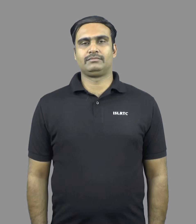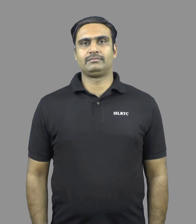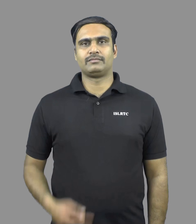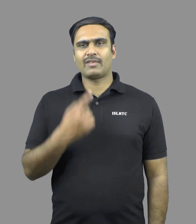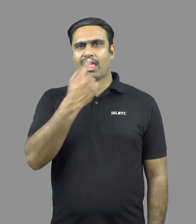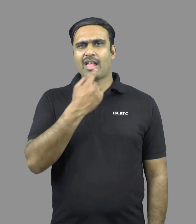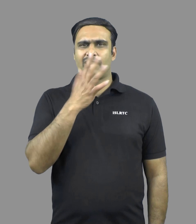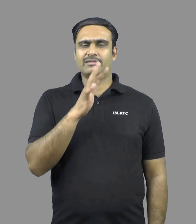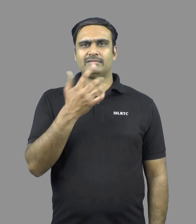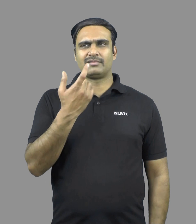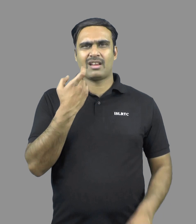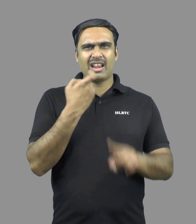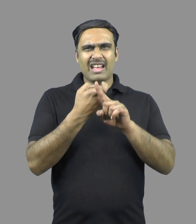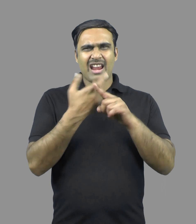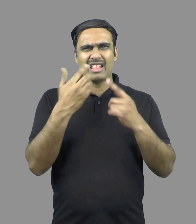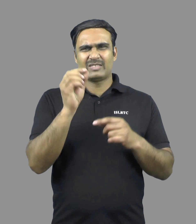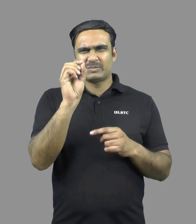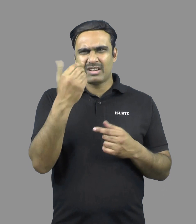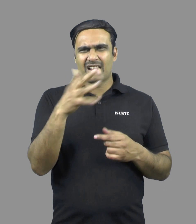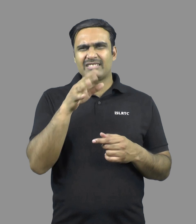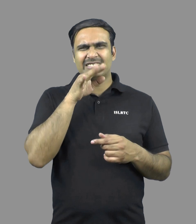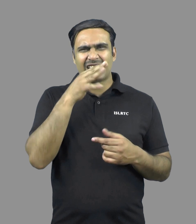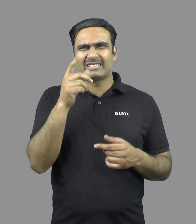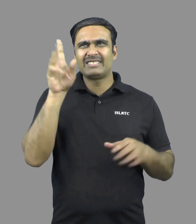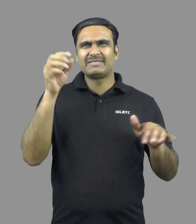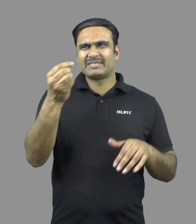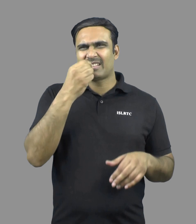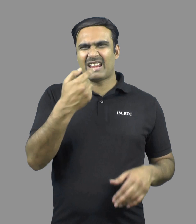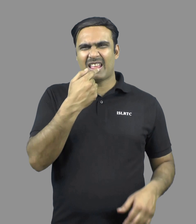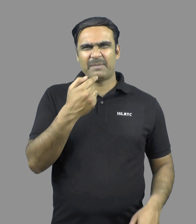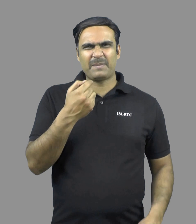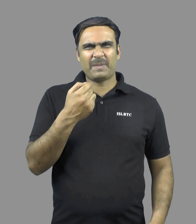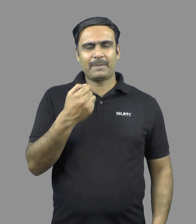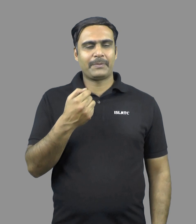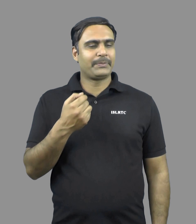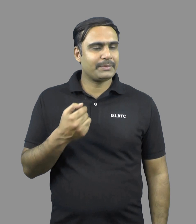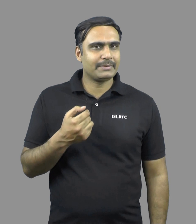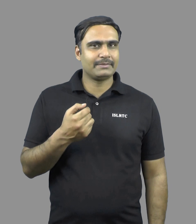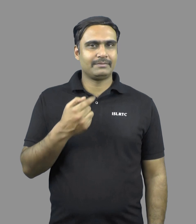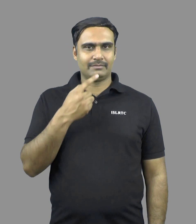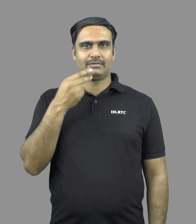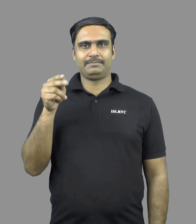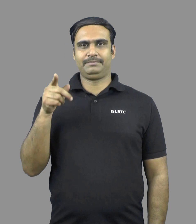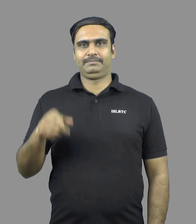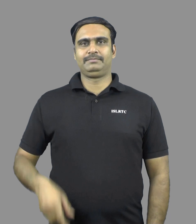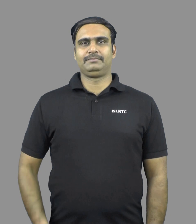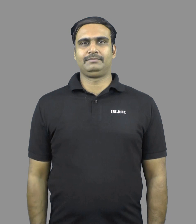Sputum